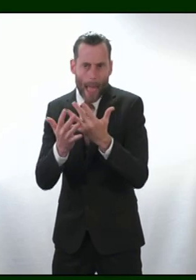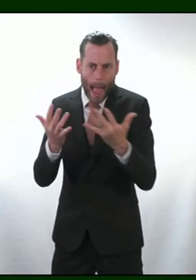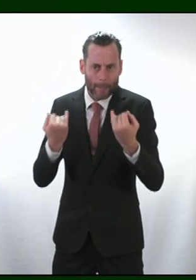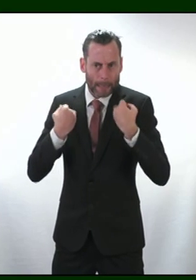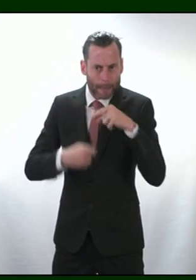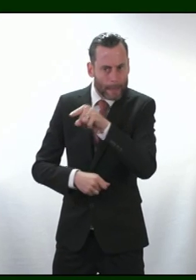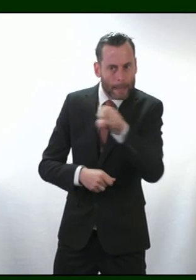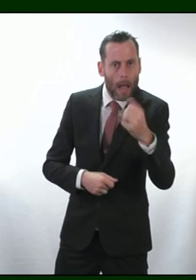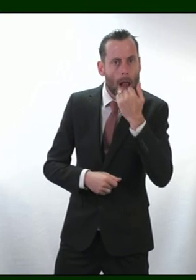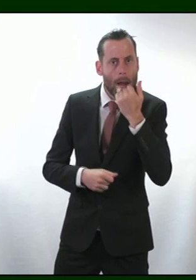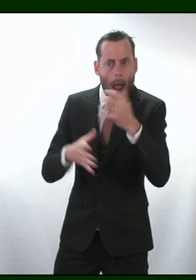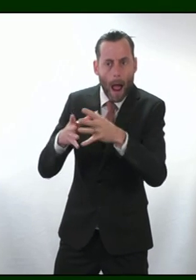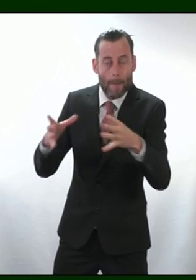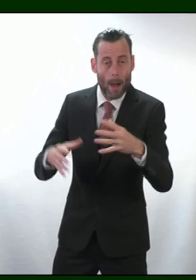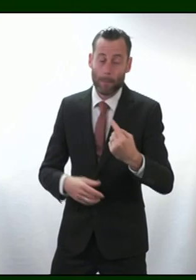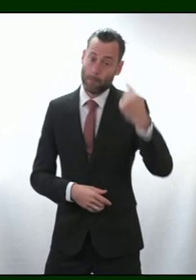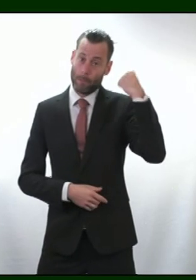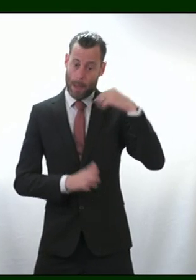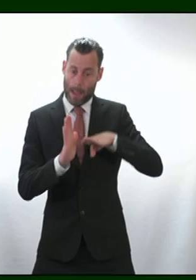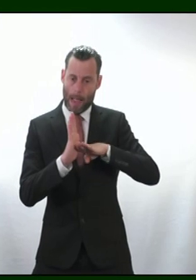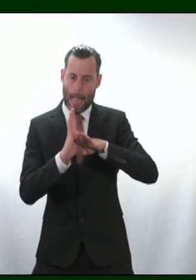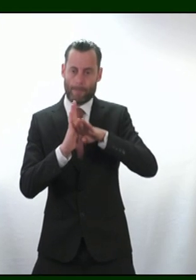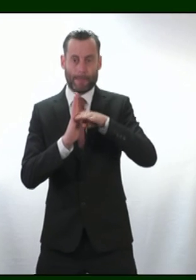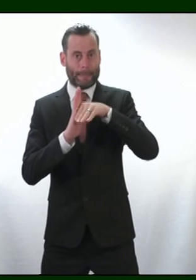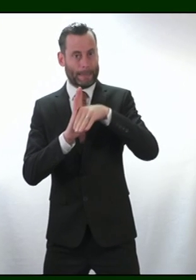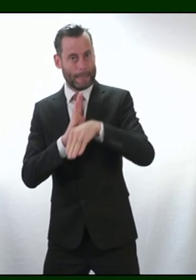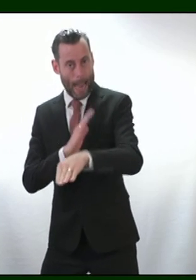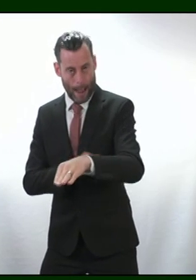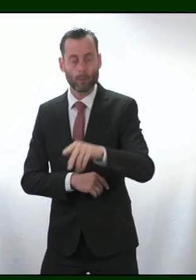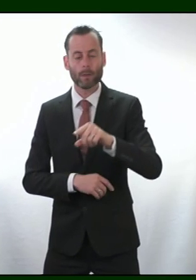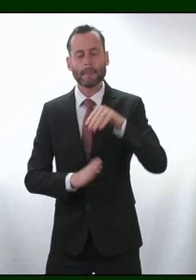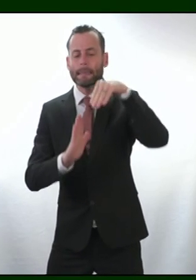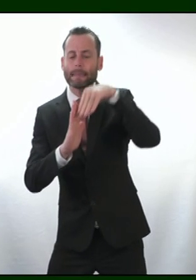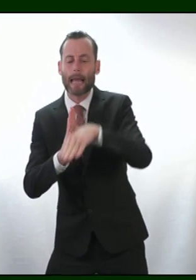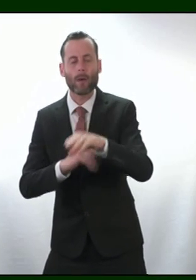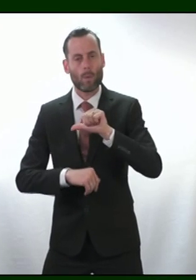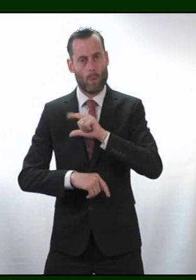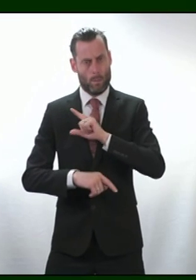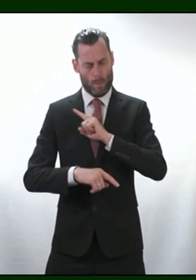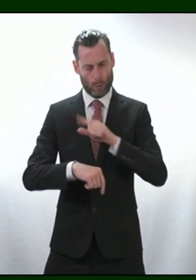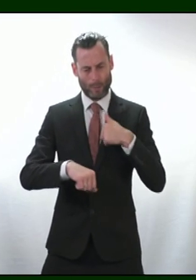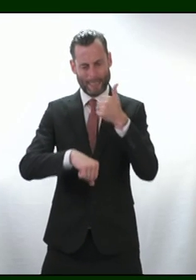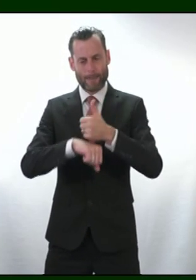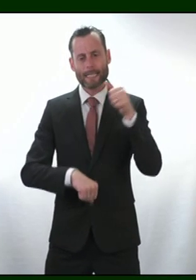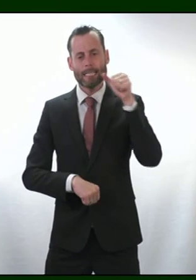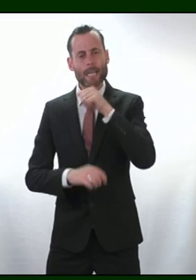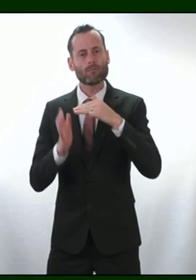Clearly, they have come down massively since we instituted the £600 million care home action plan.